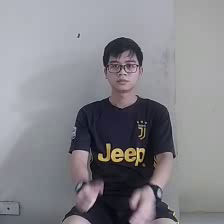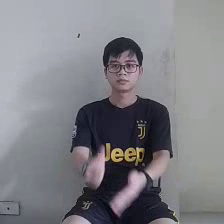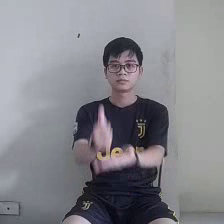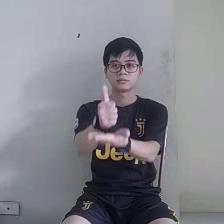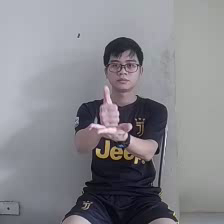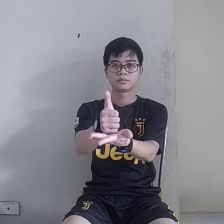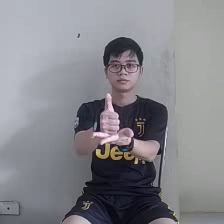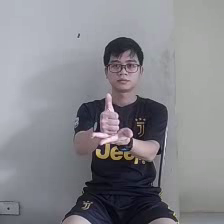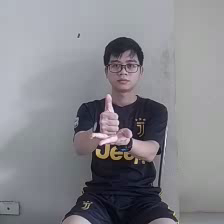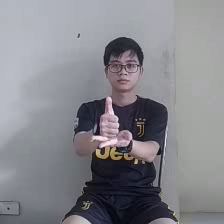Giúp